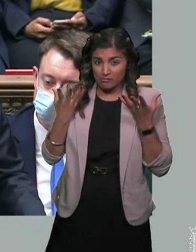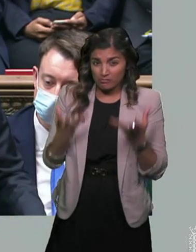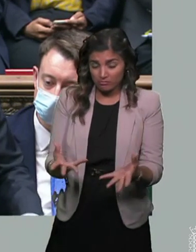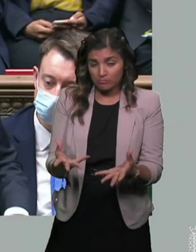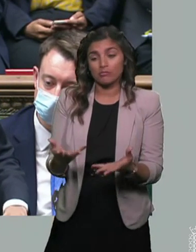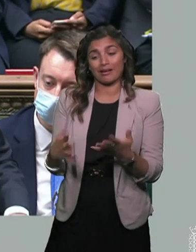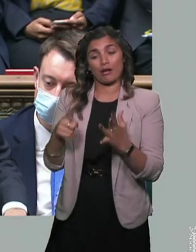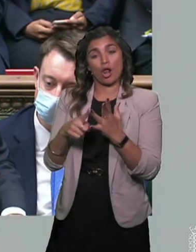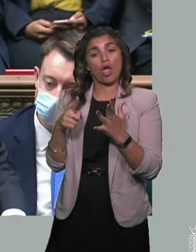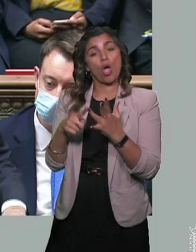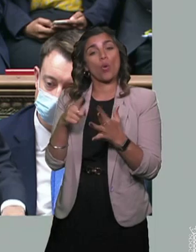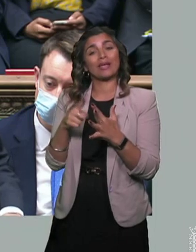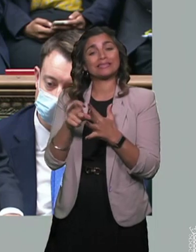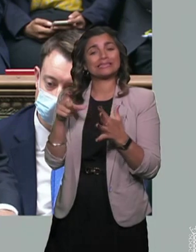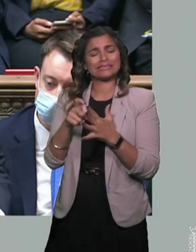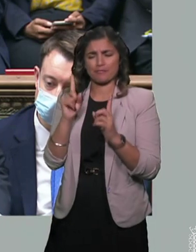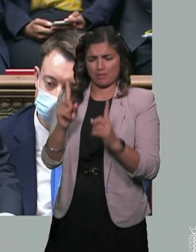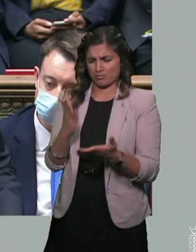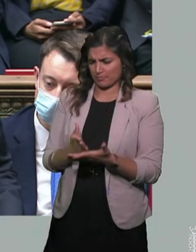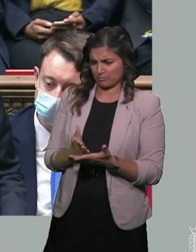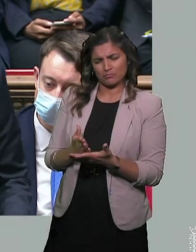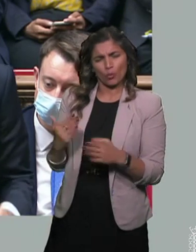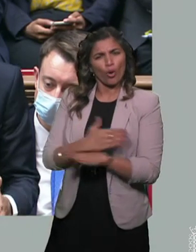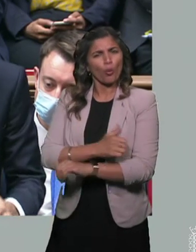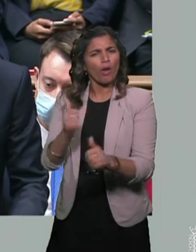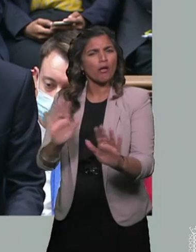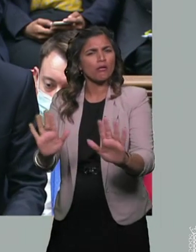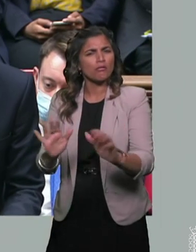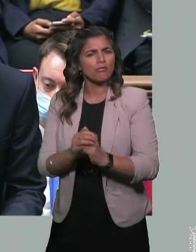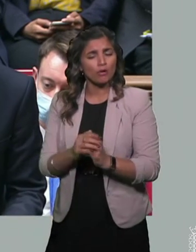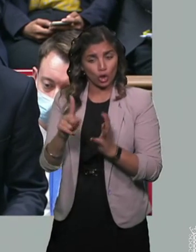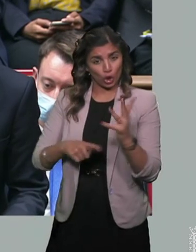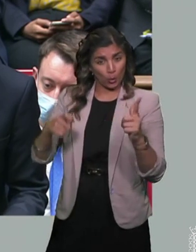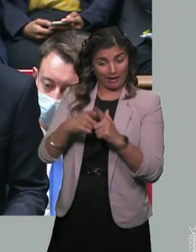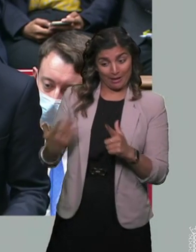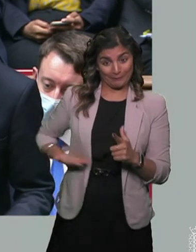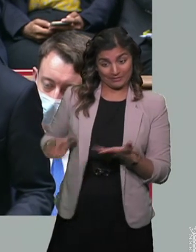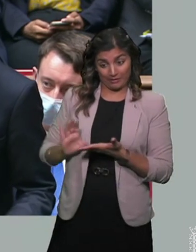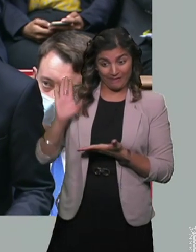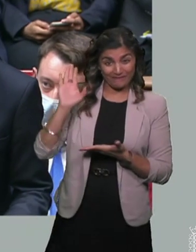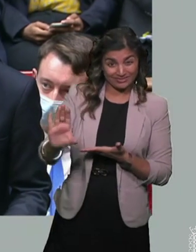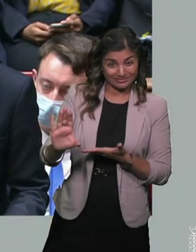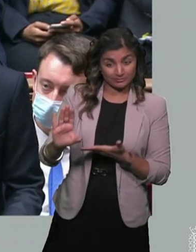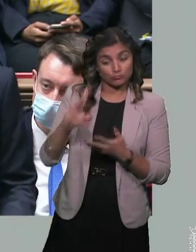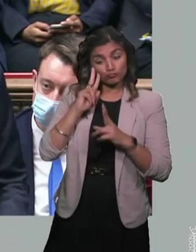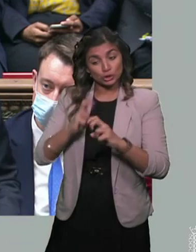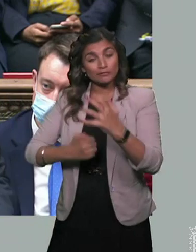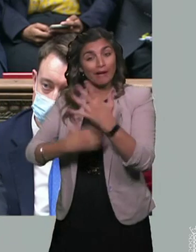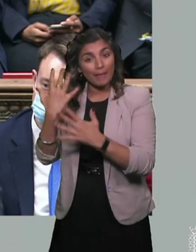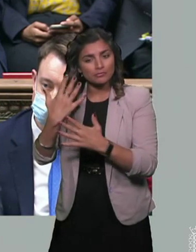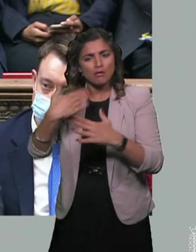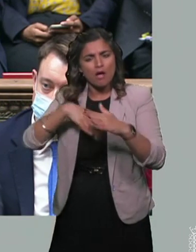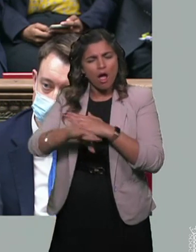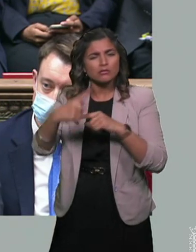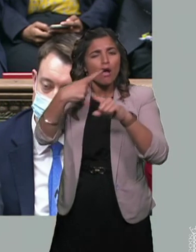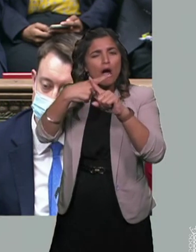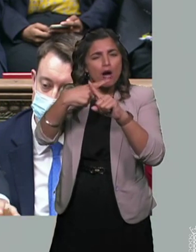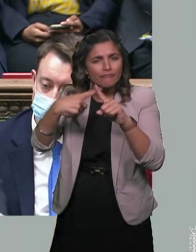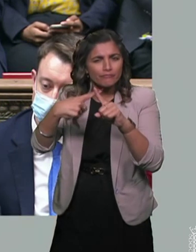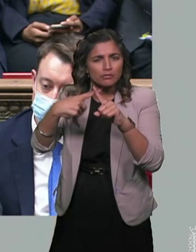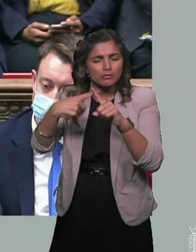Yet it is not working as well as it should; UK business investment in R&D is less than half the OECD average.